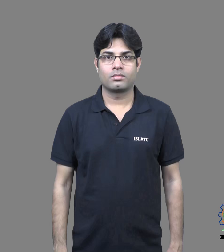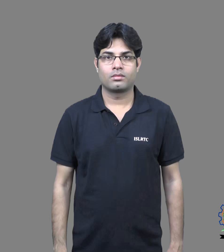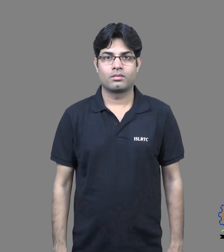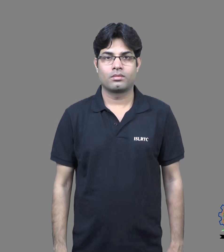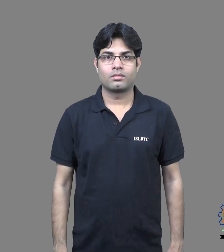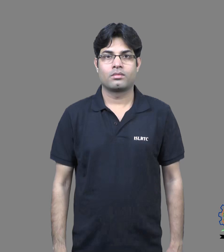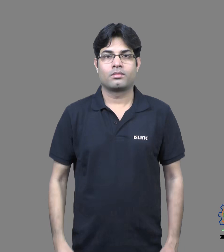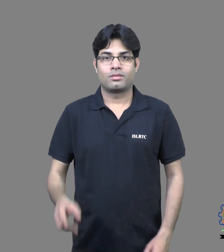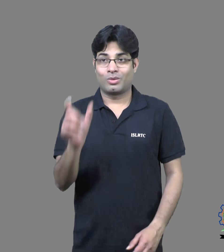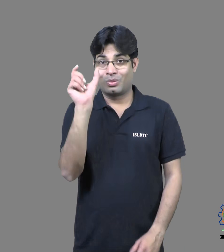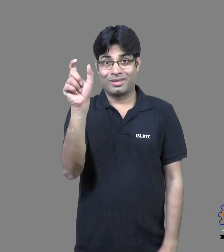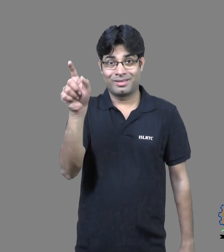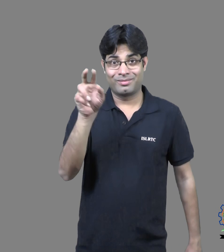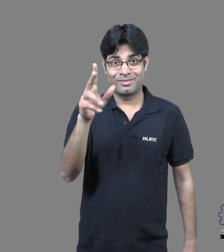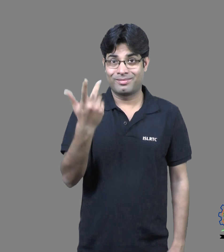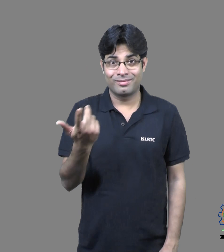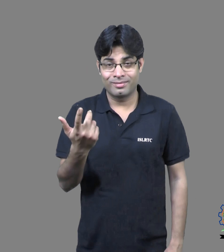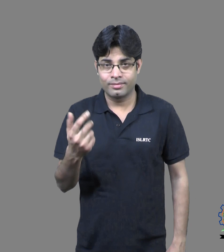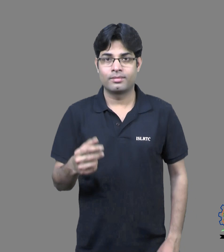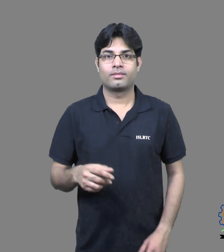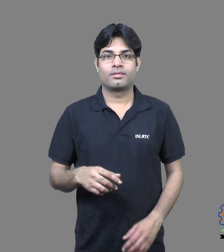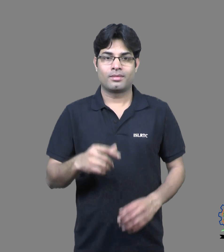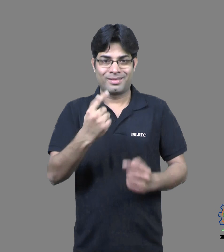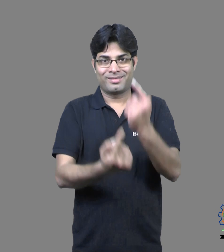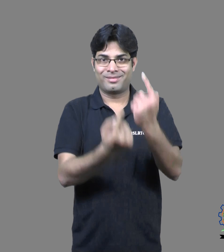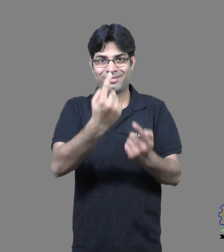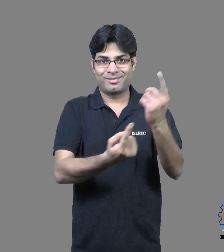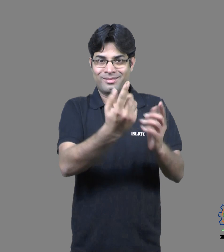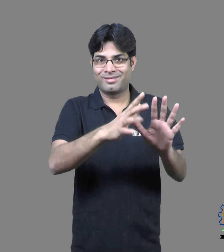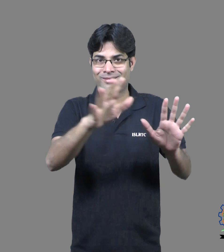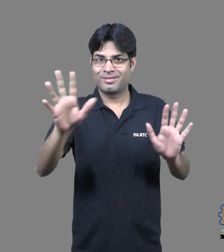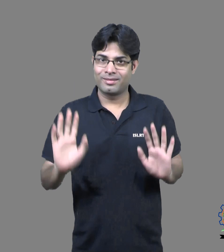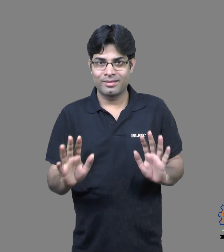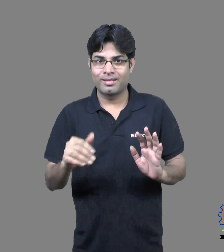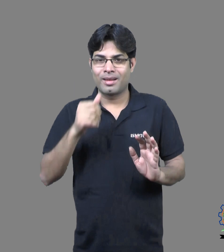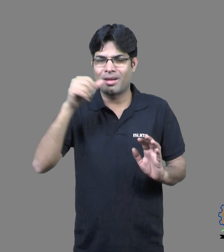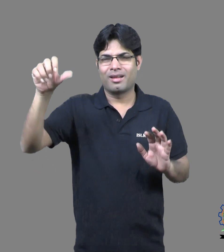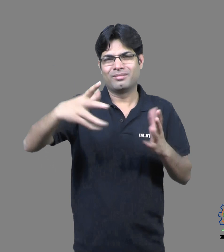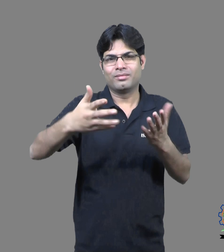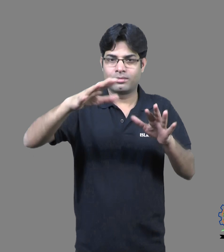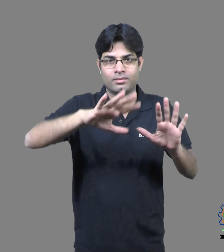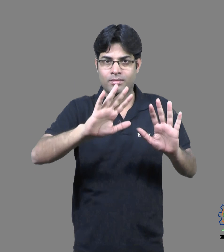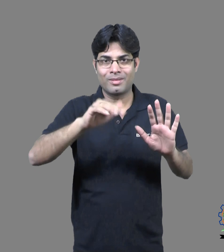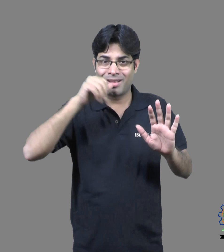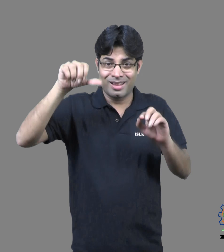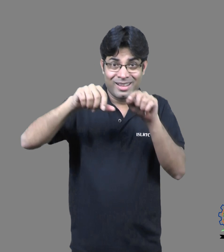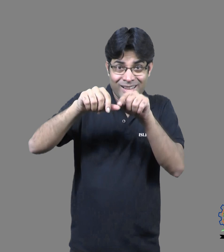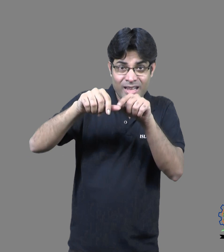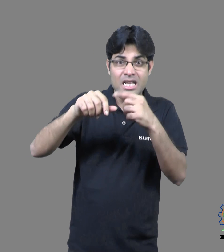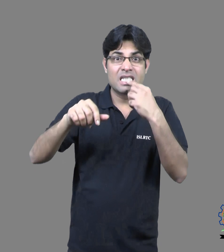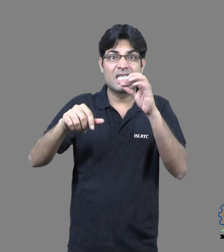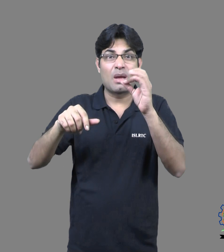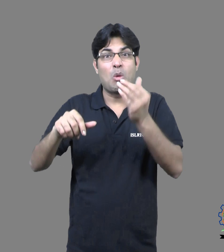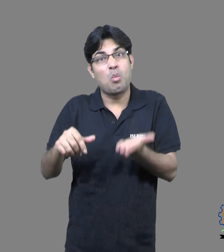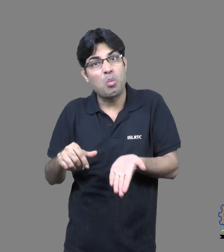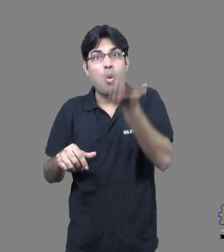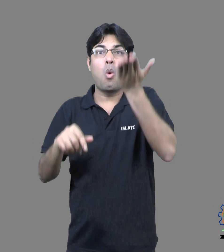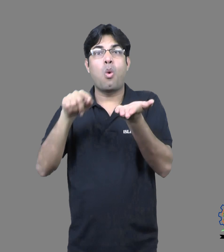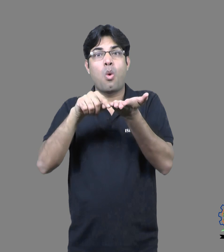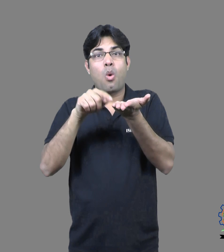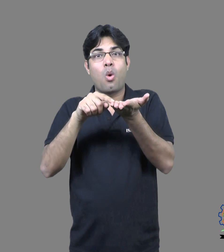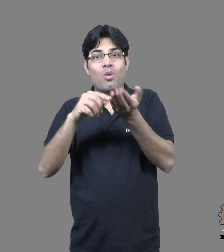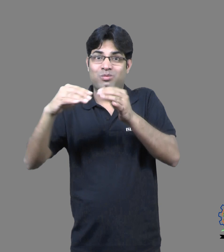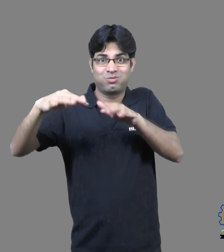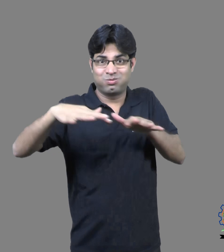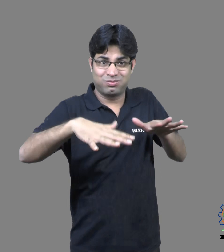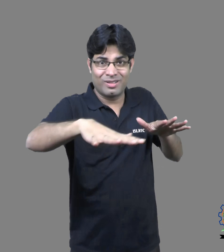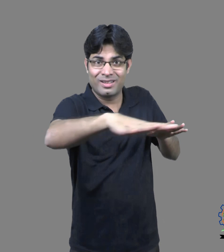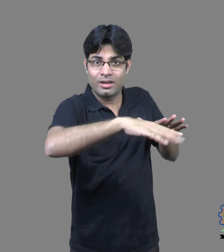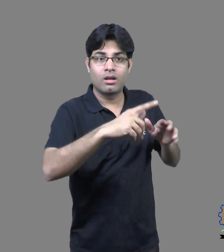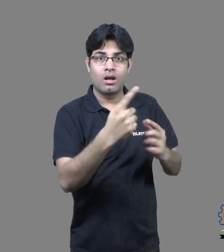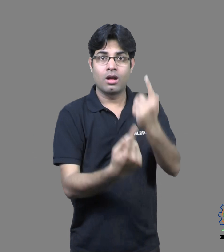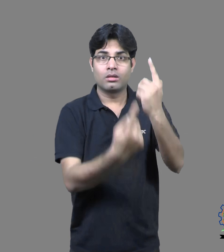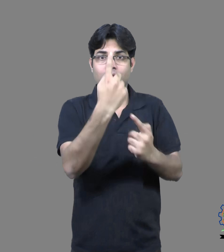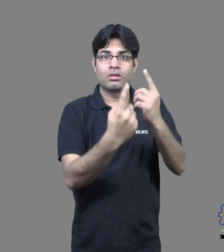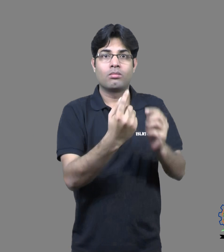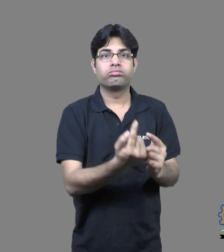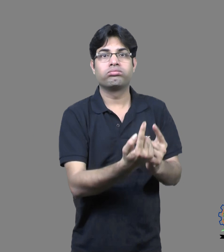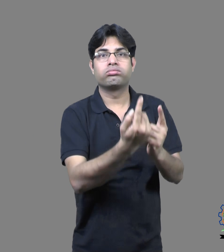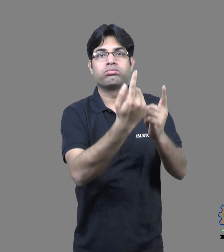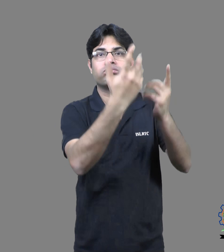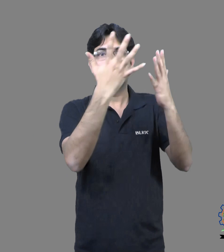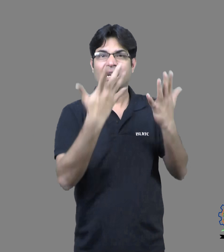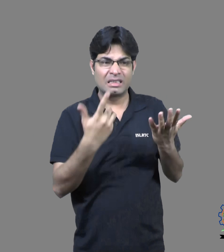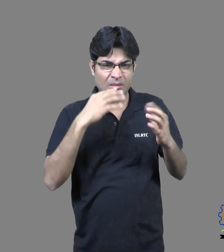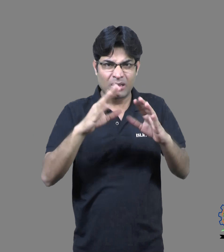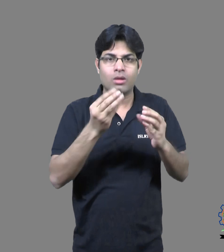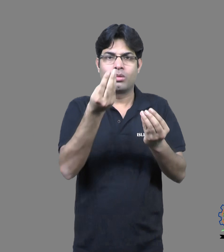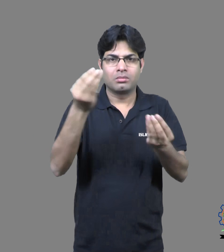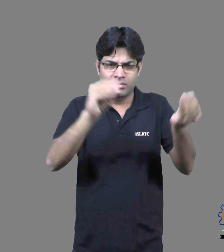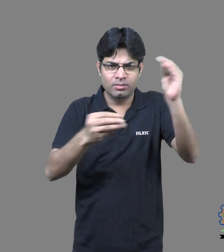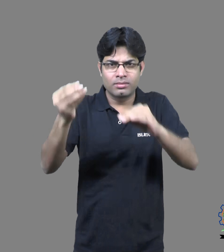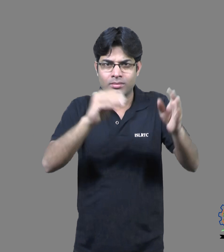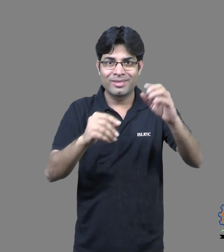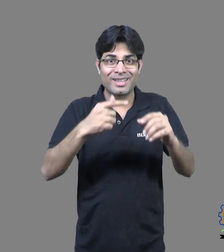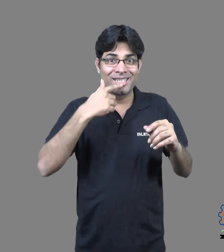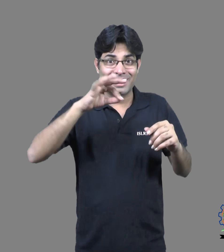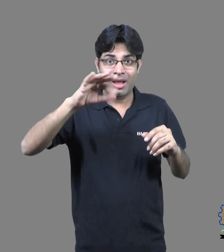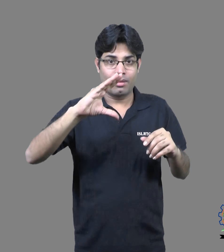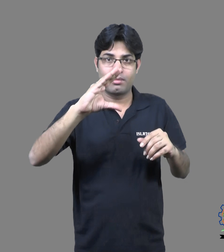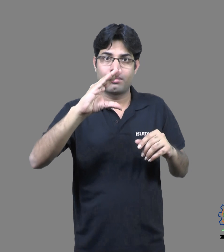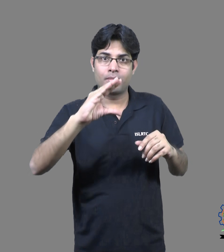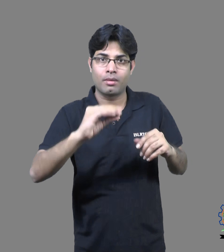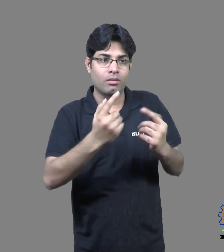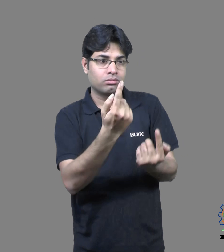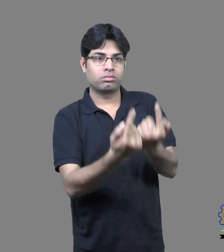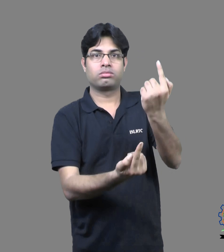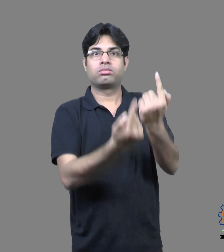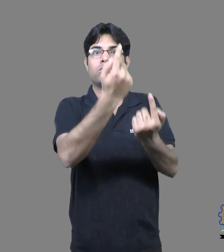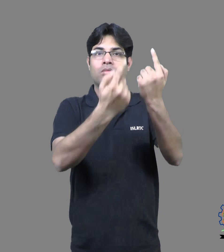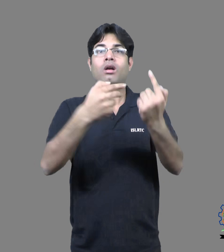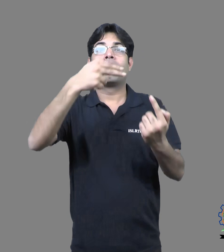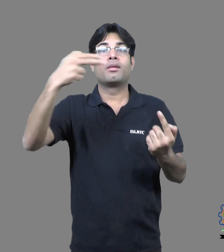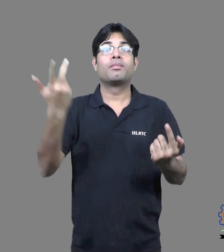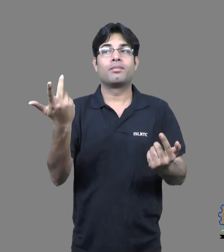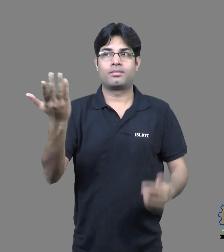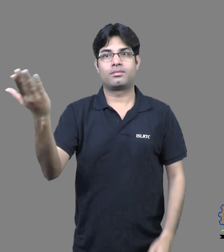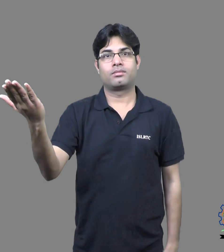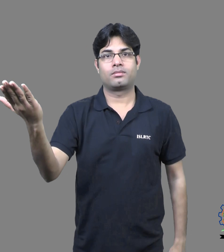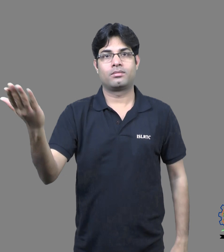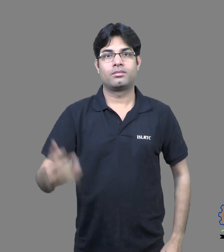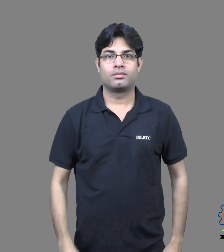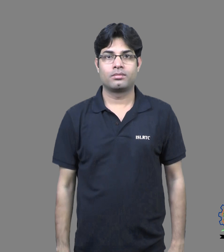Reclamation of Alkalli Soils